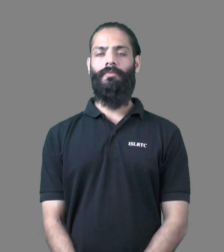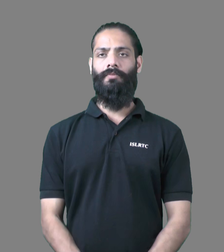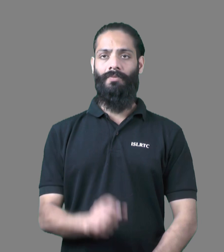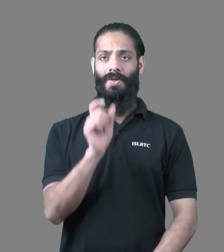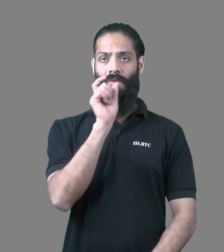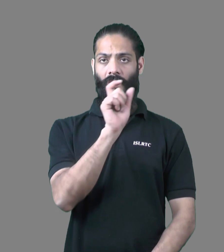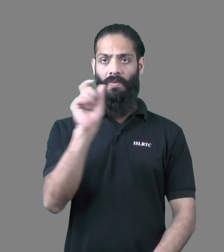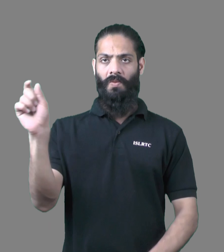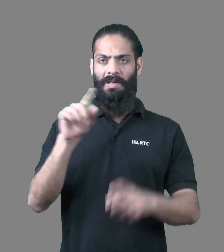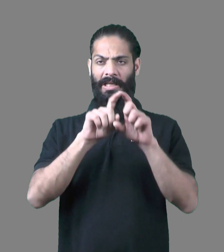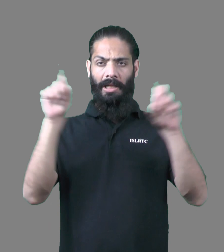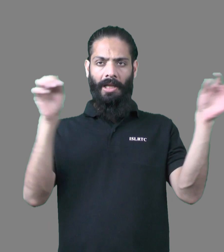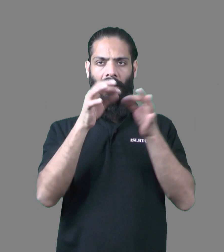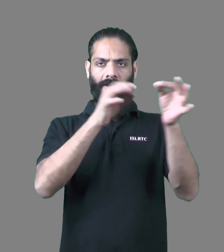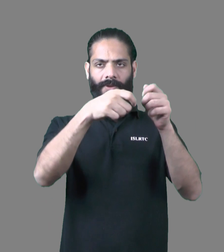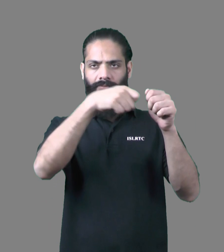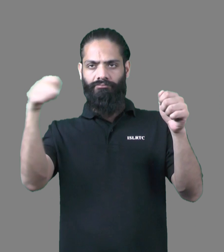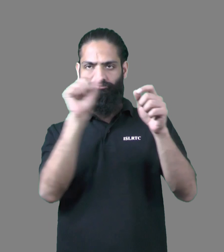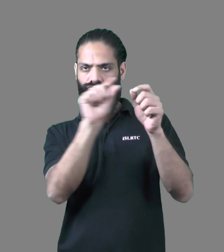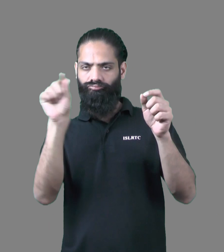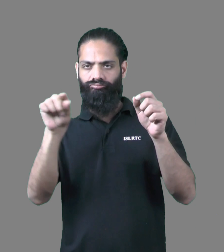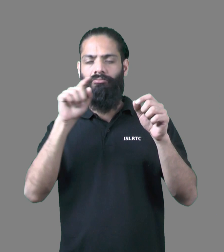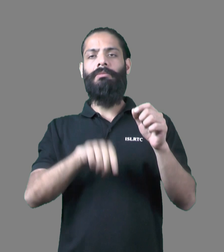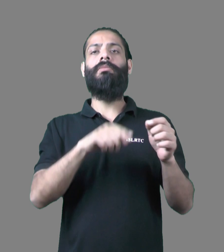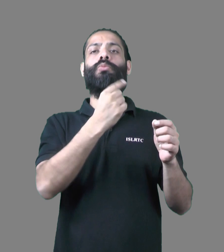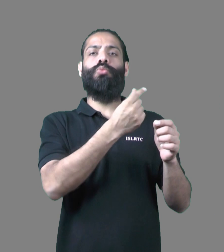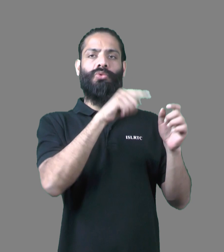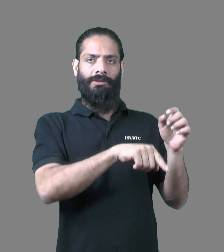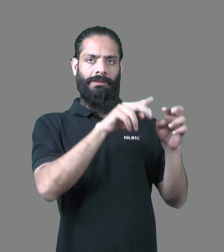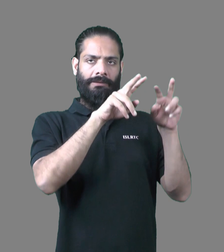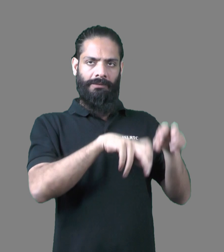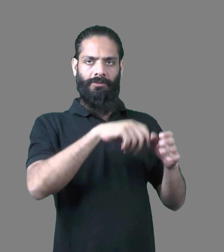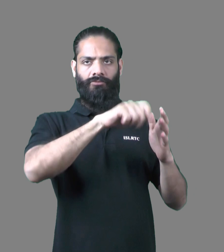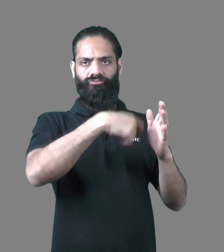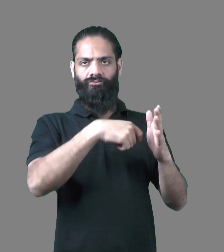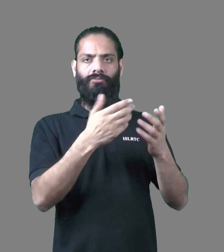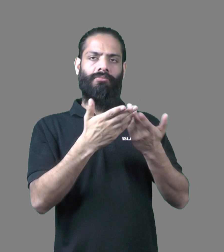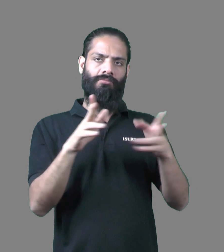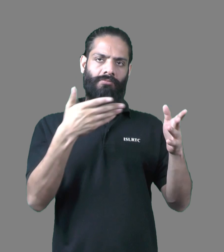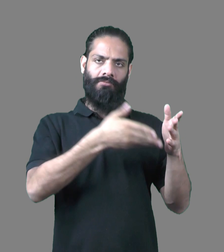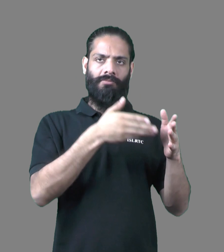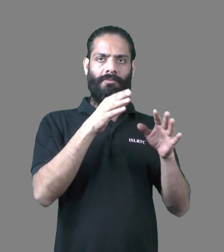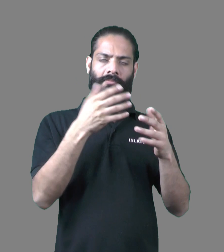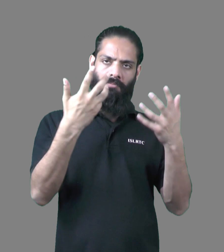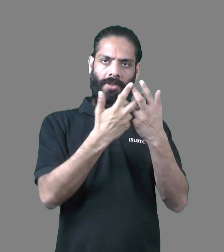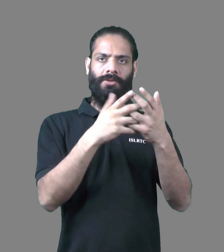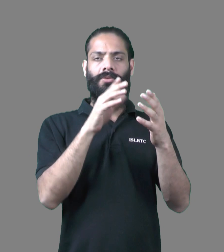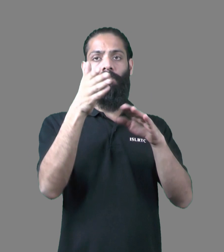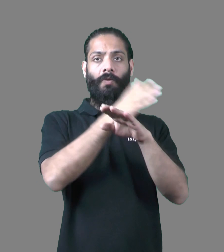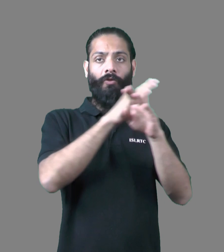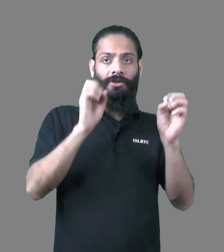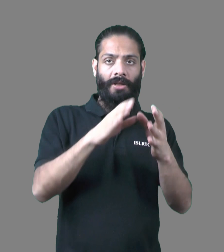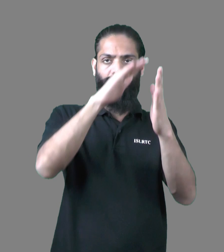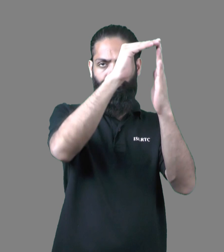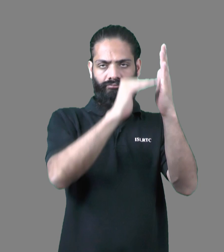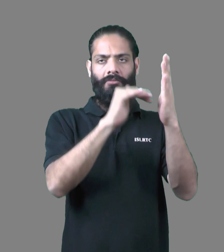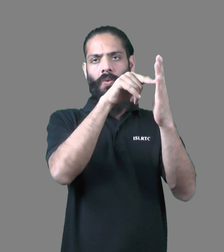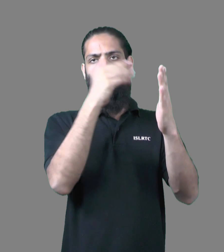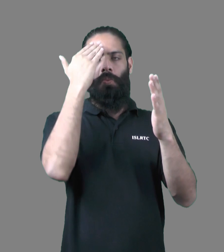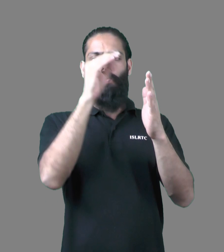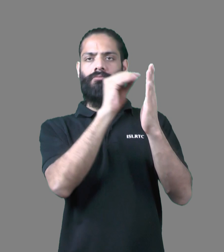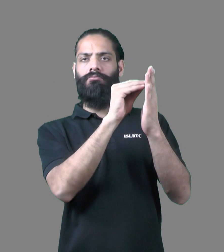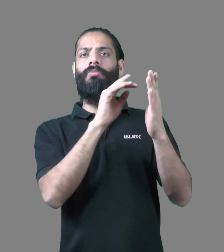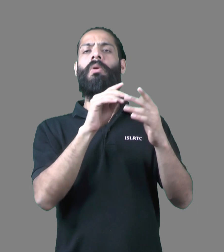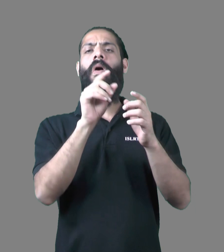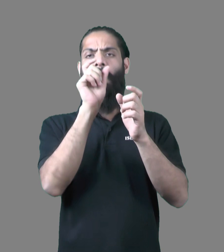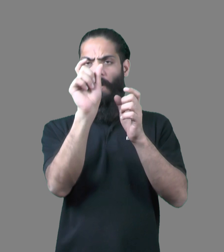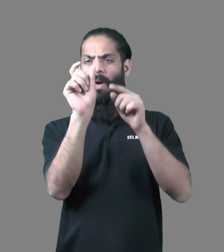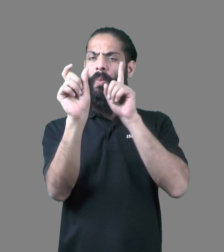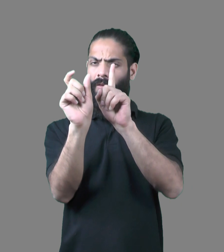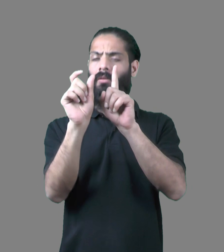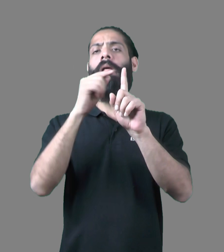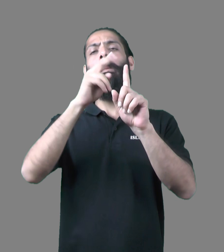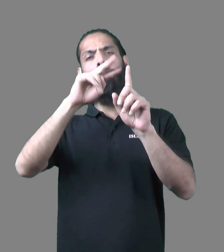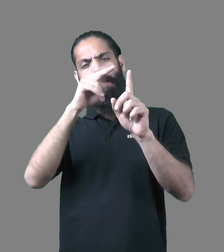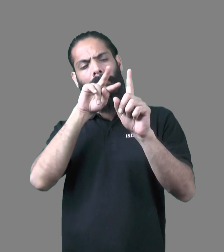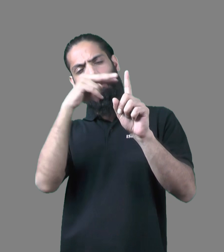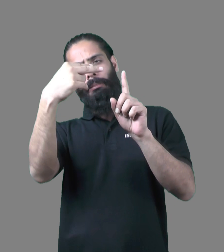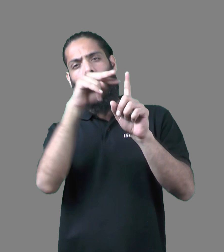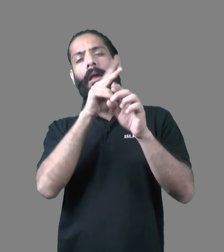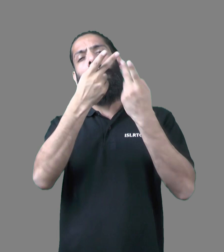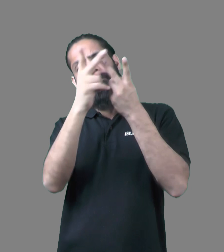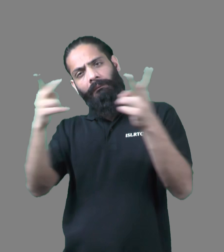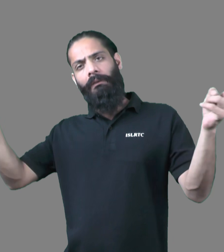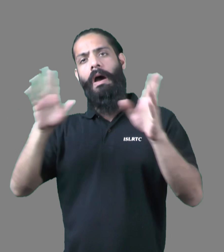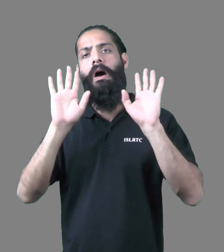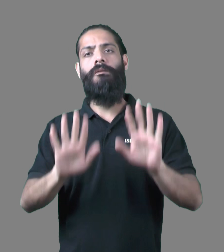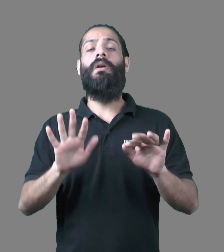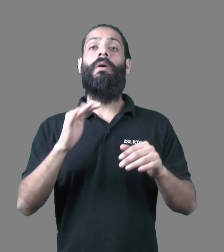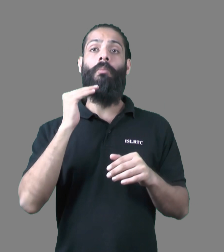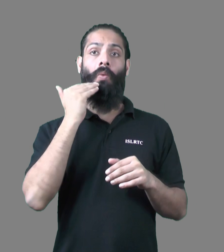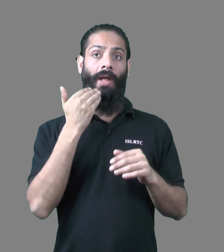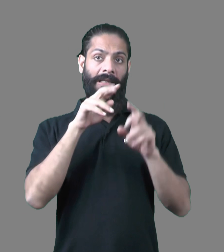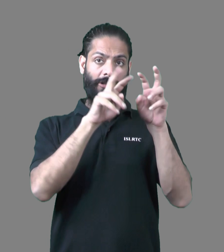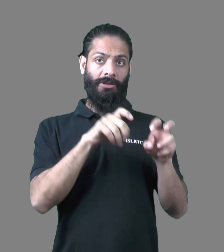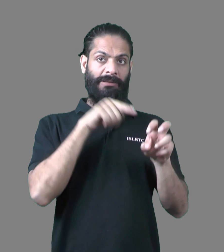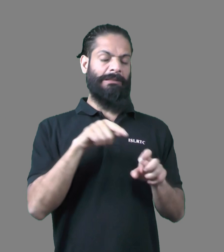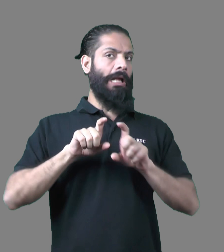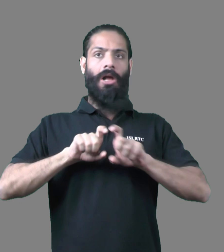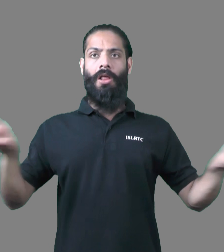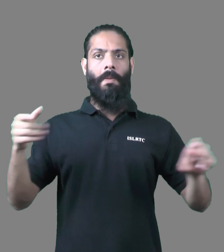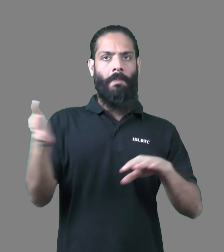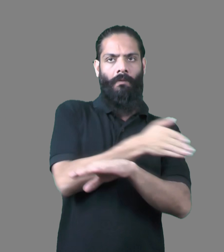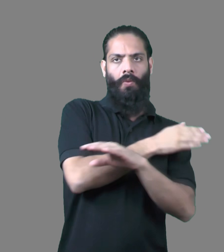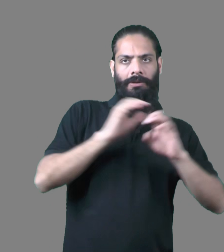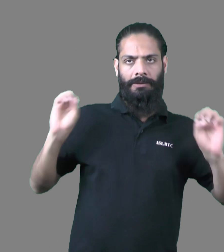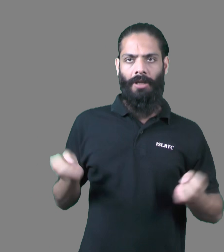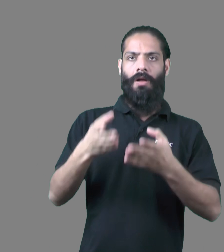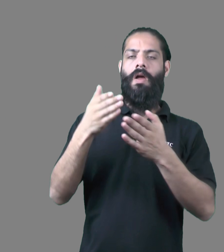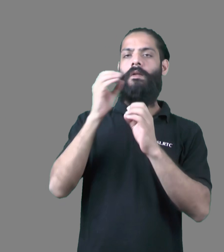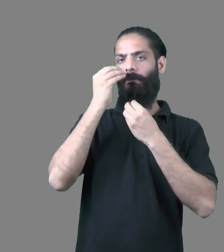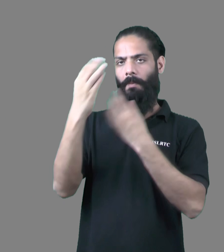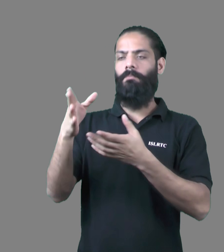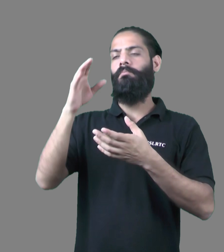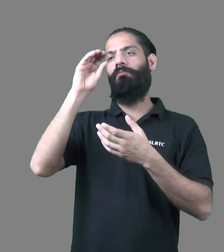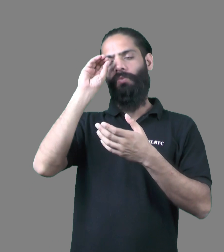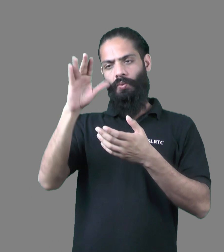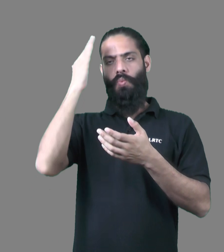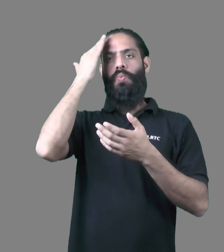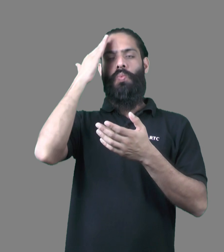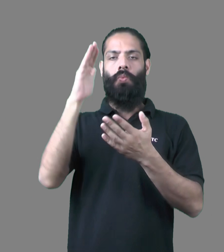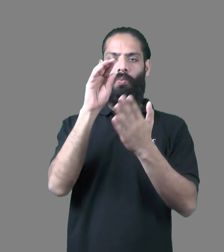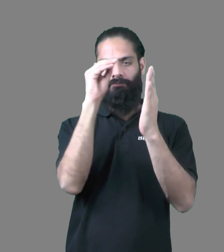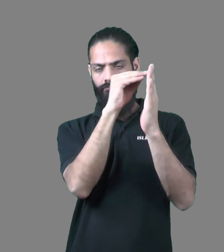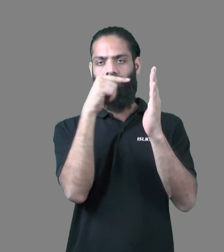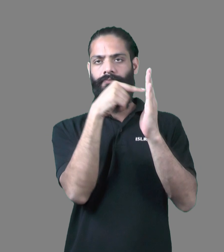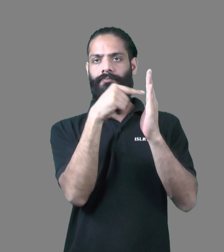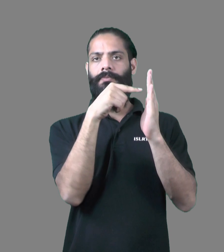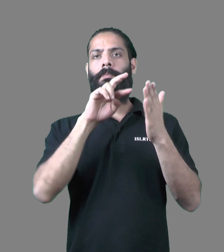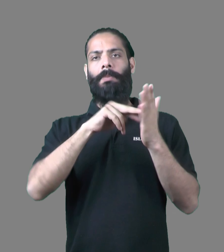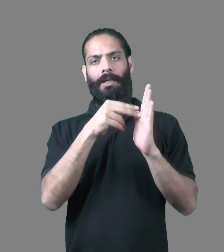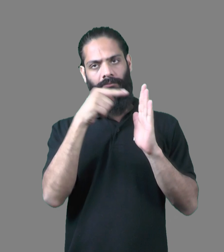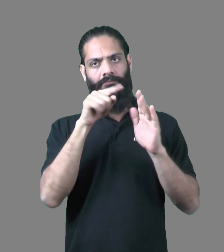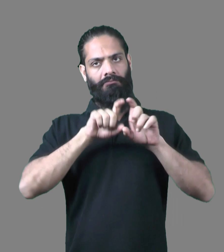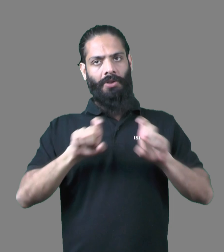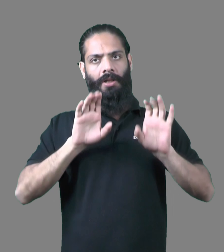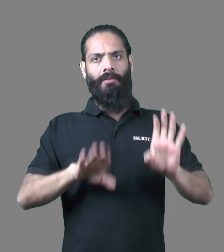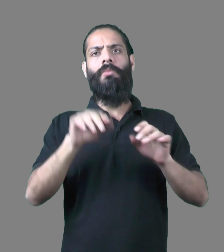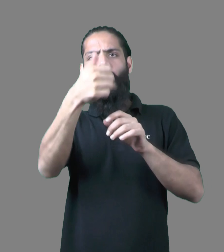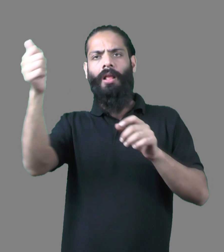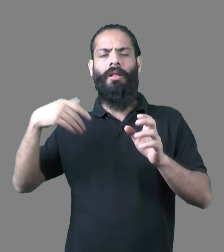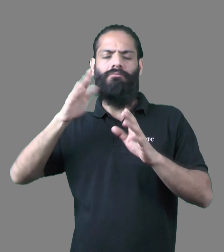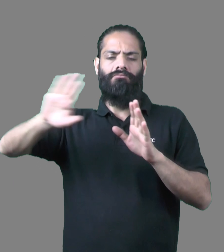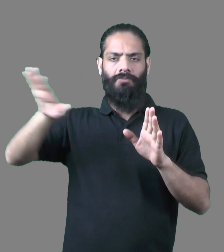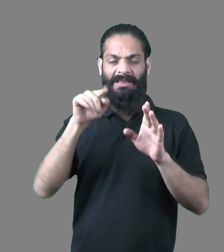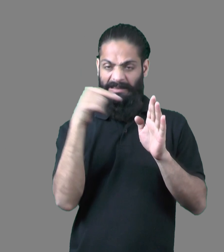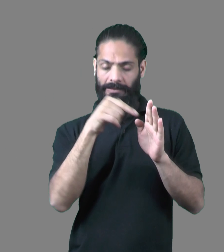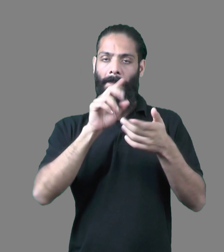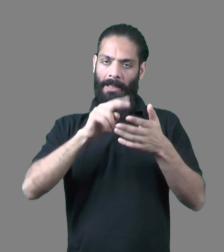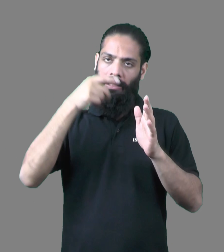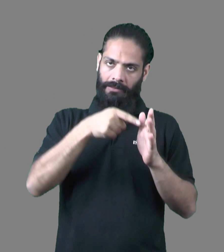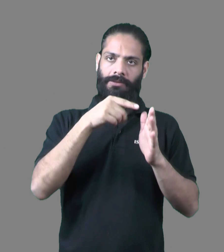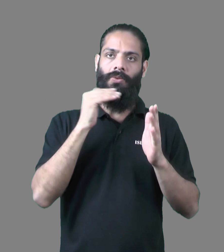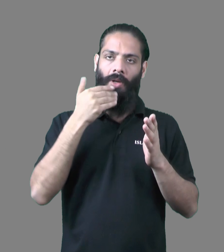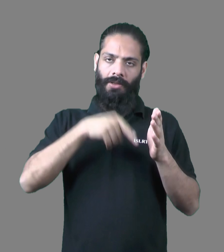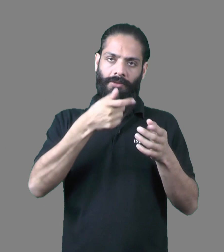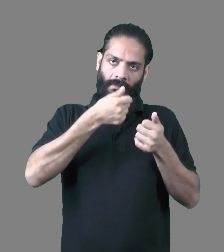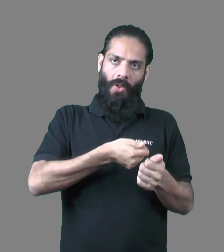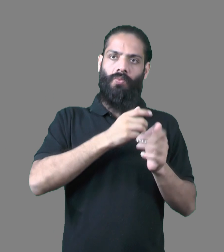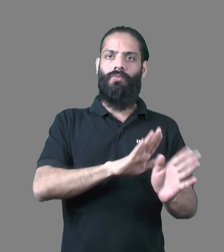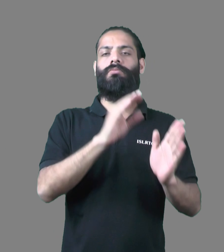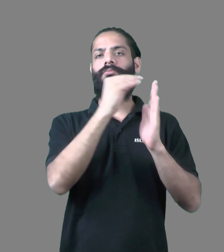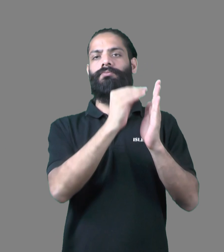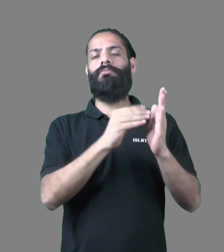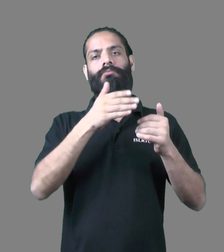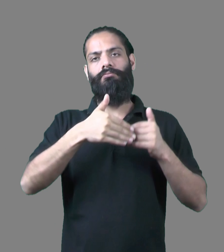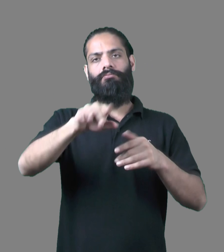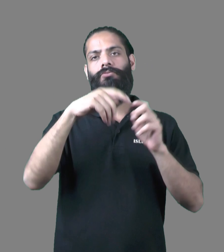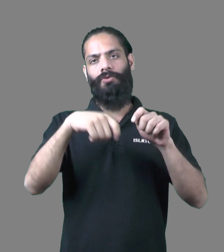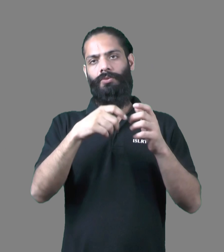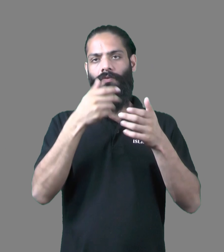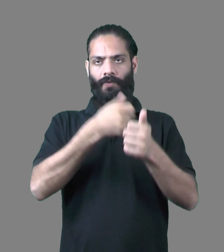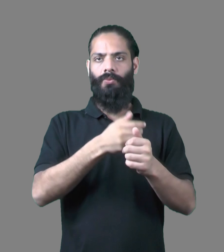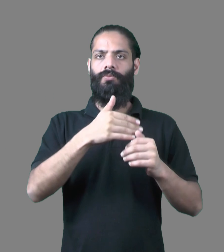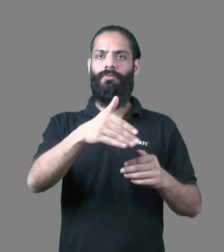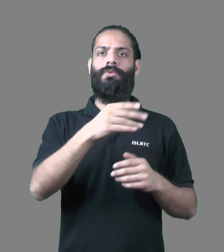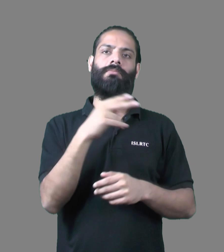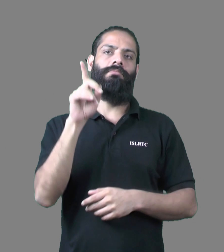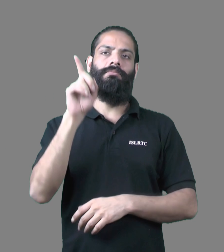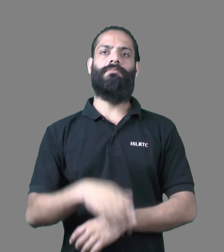Operational Definition